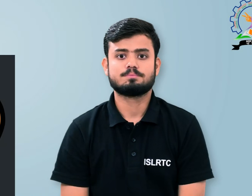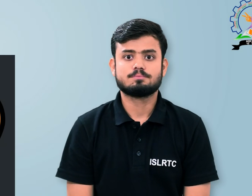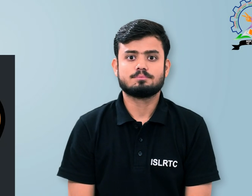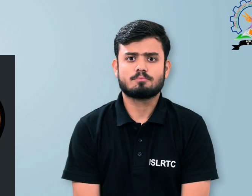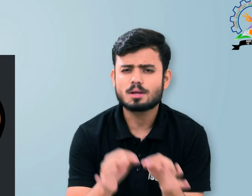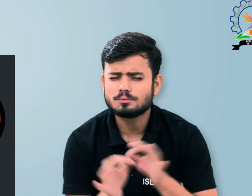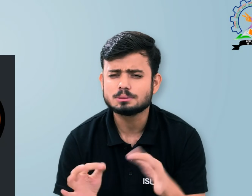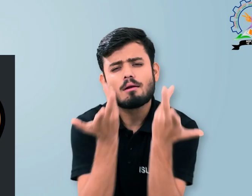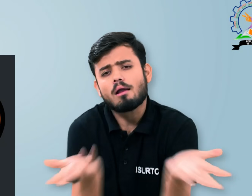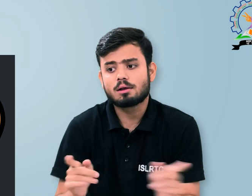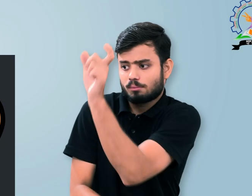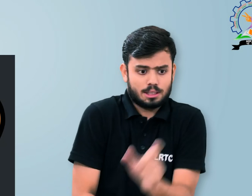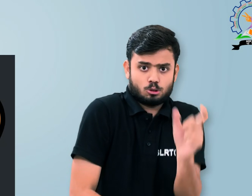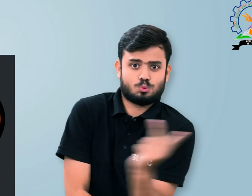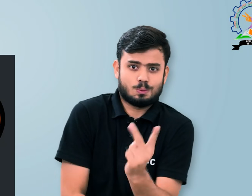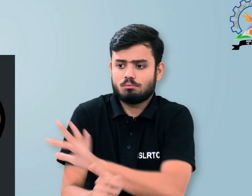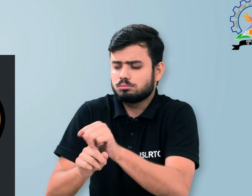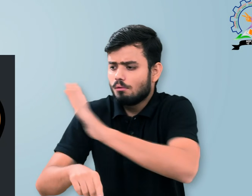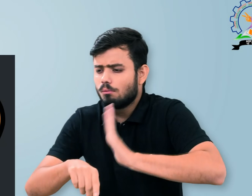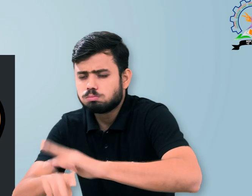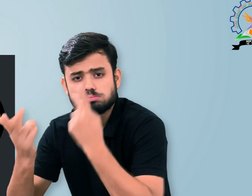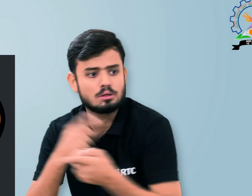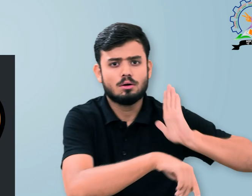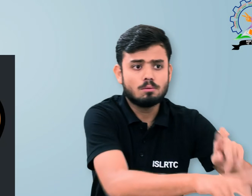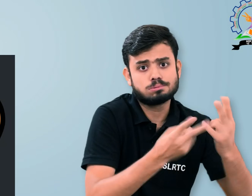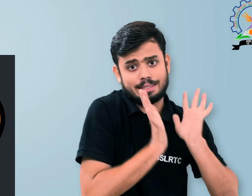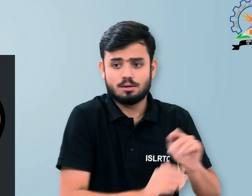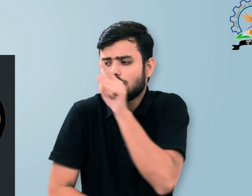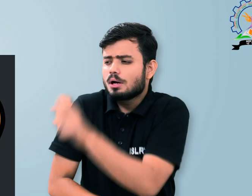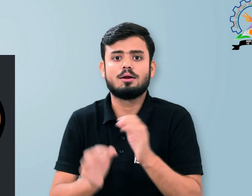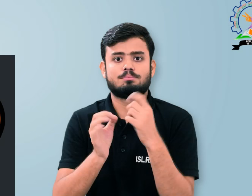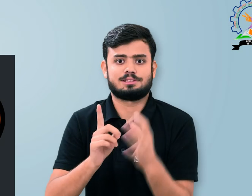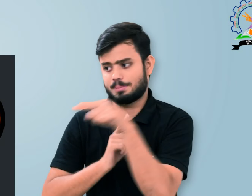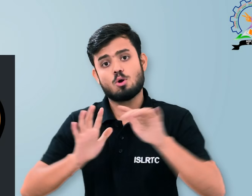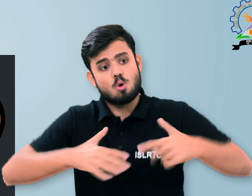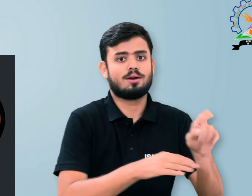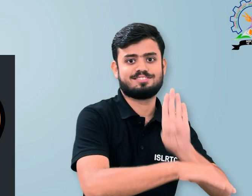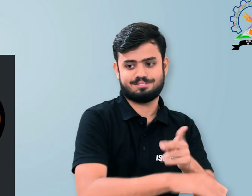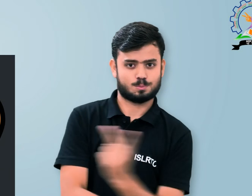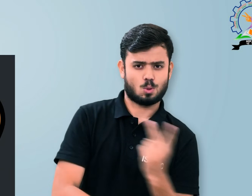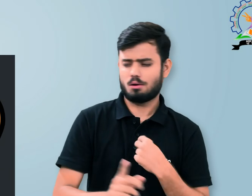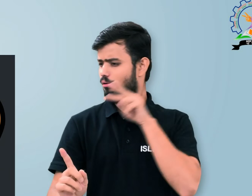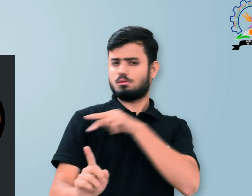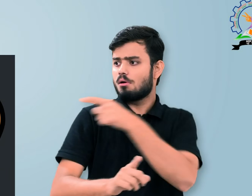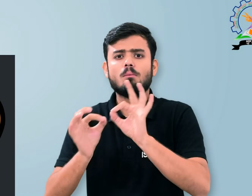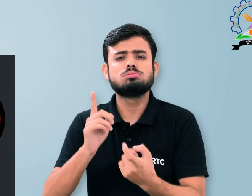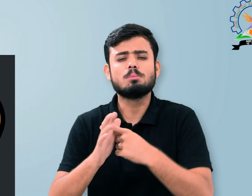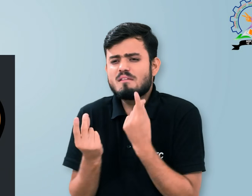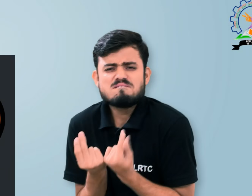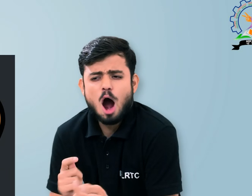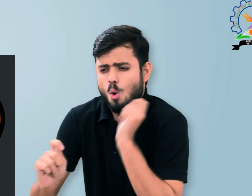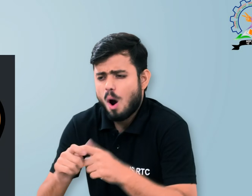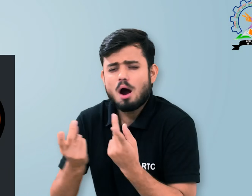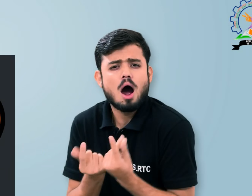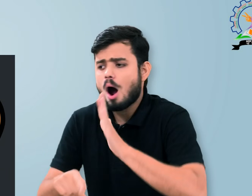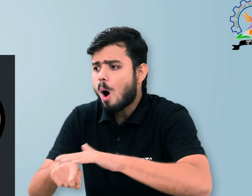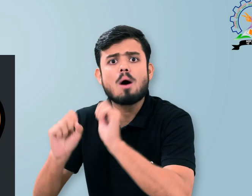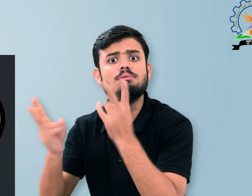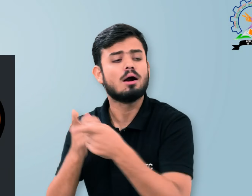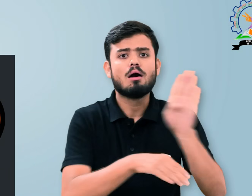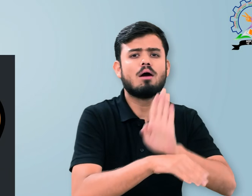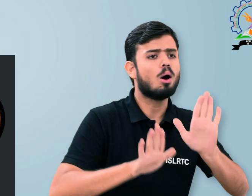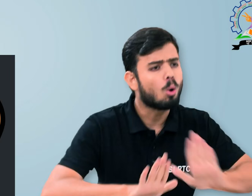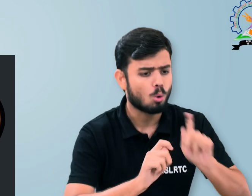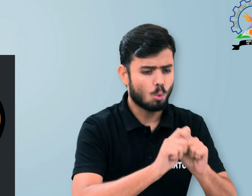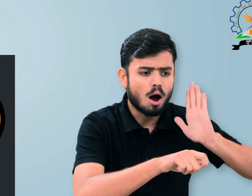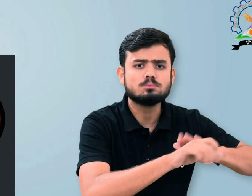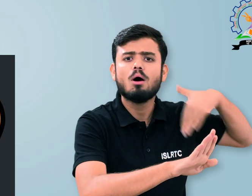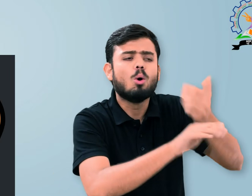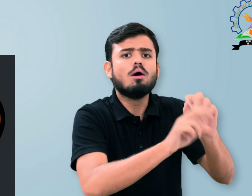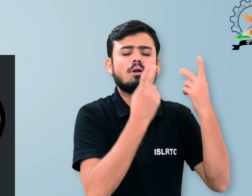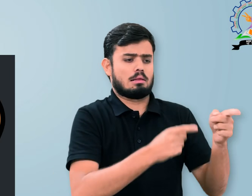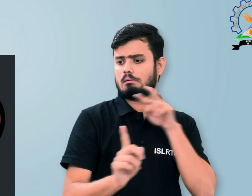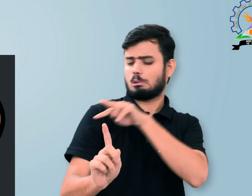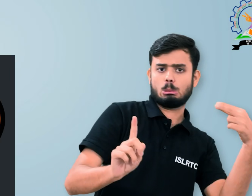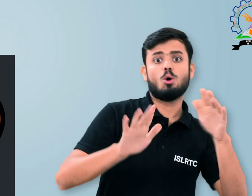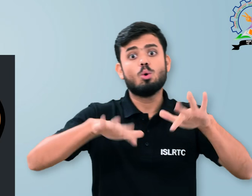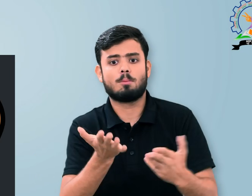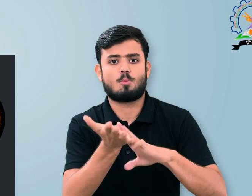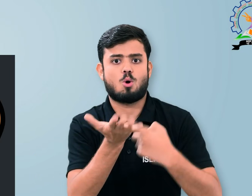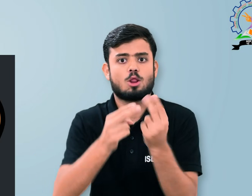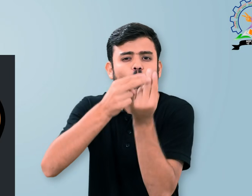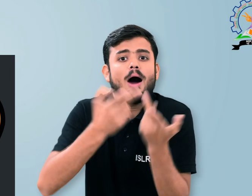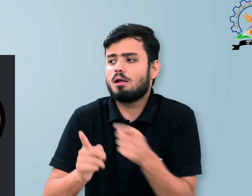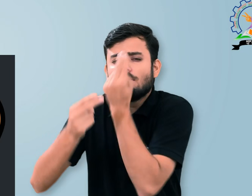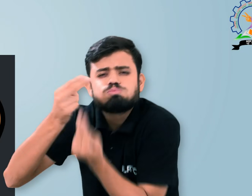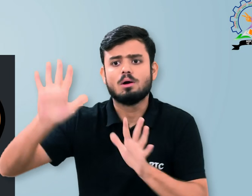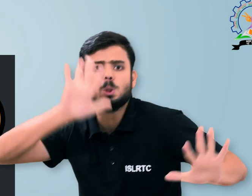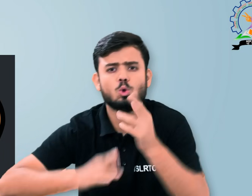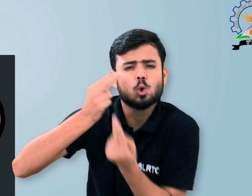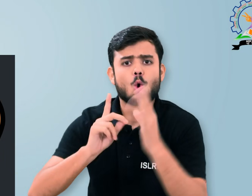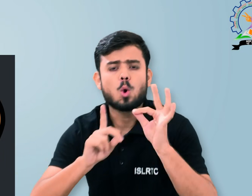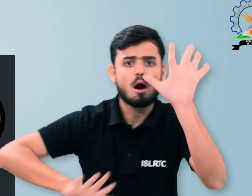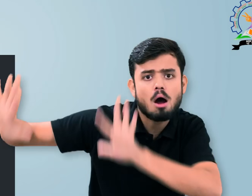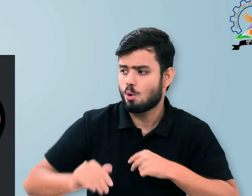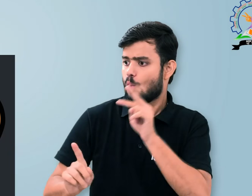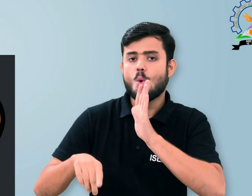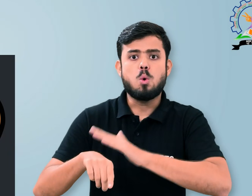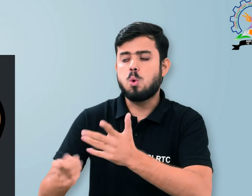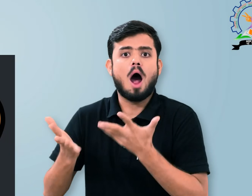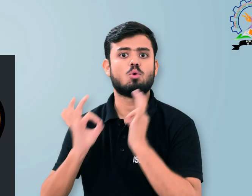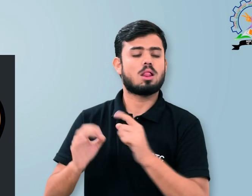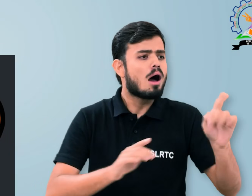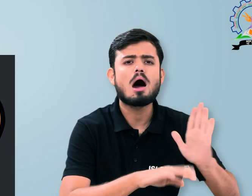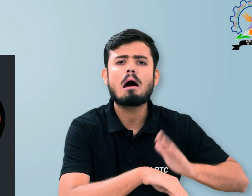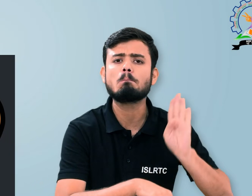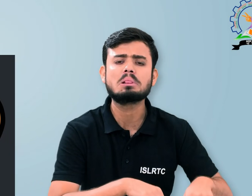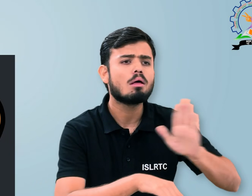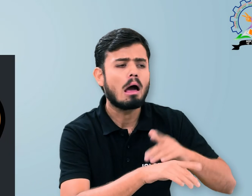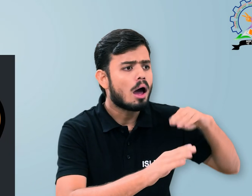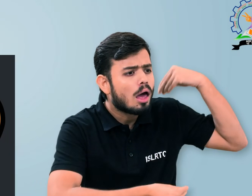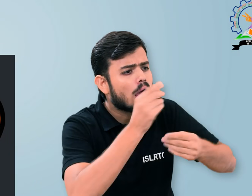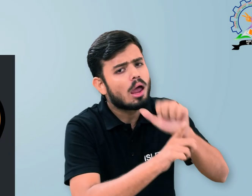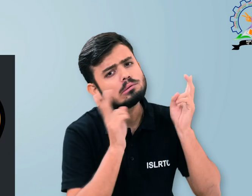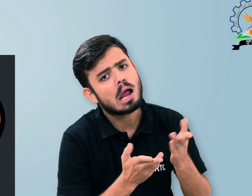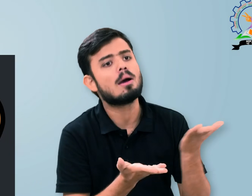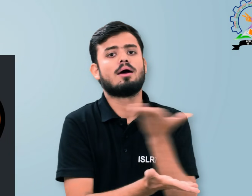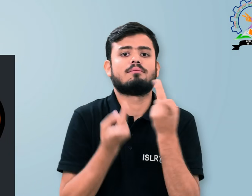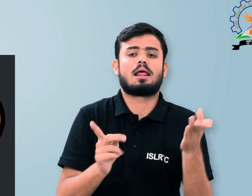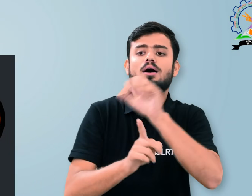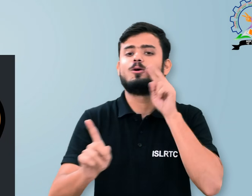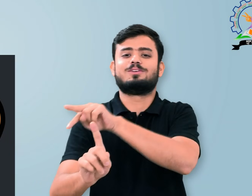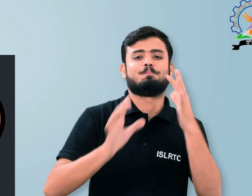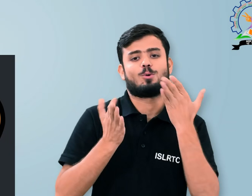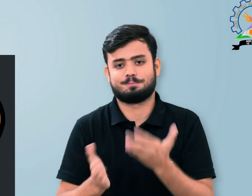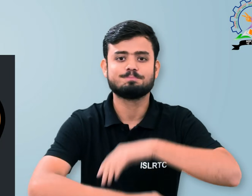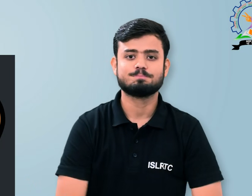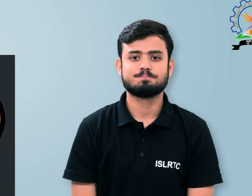Relativism is the belief that there's no absolute truth, only the truths that a particular individual or culture happen to believe.